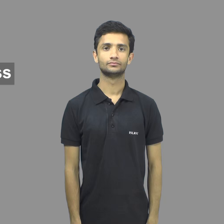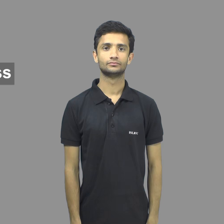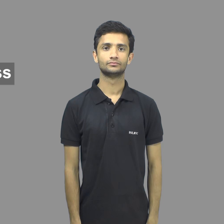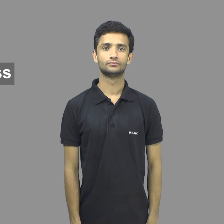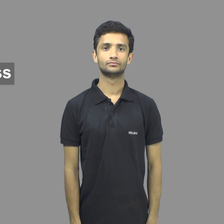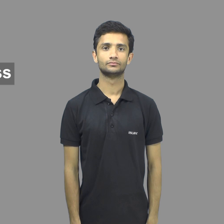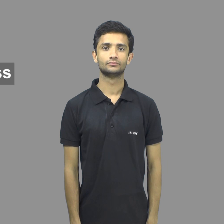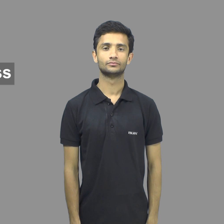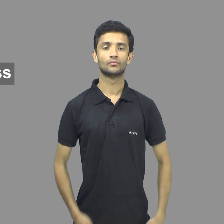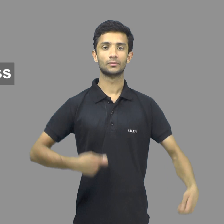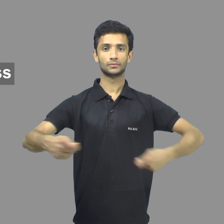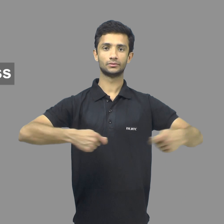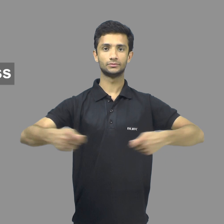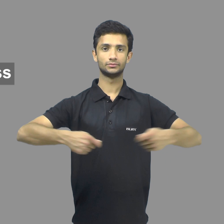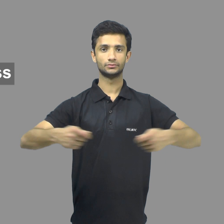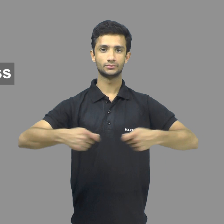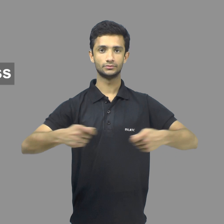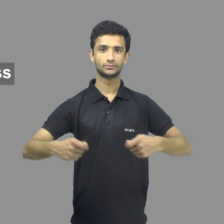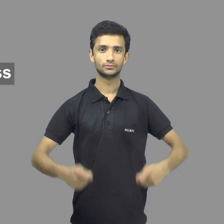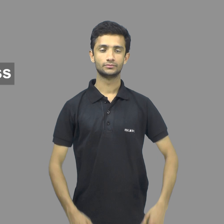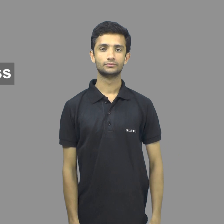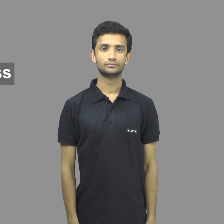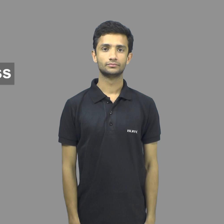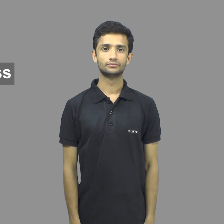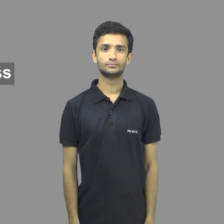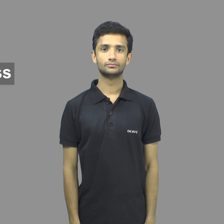Business